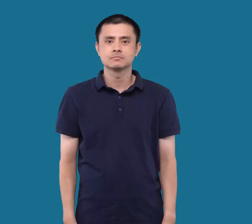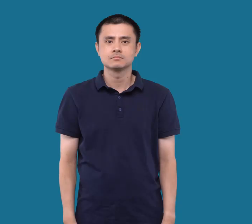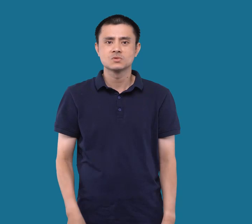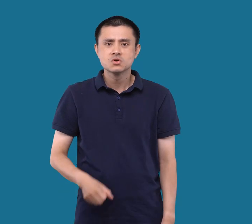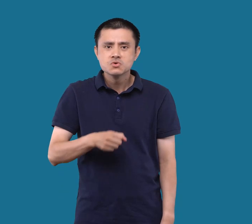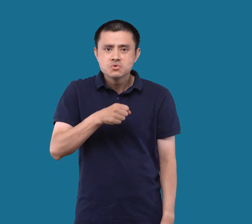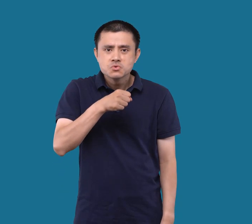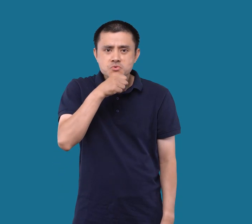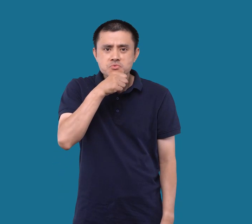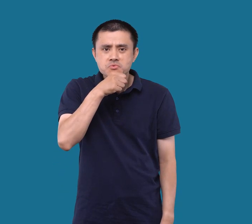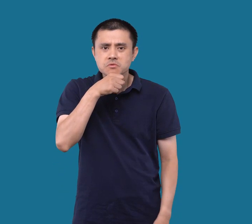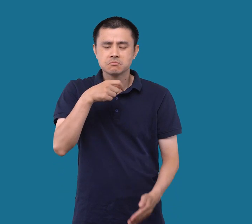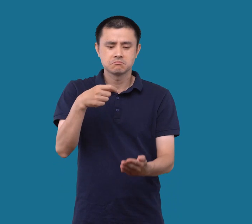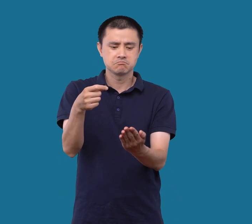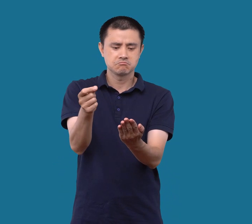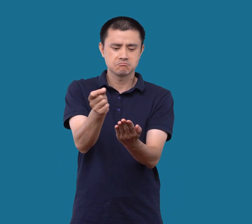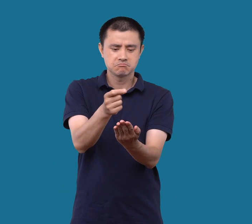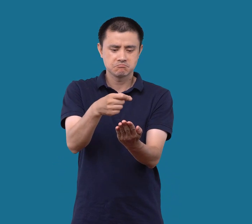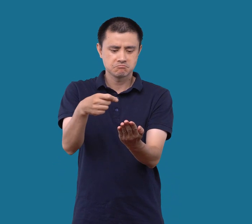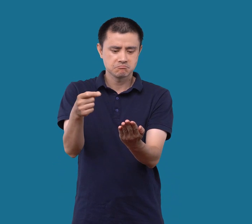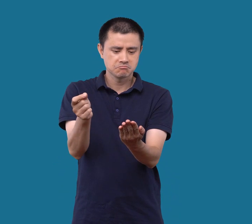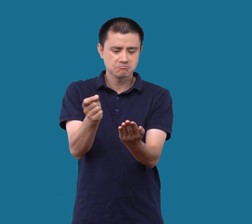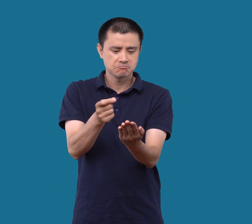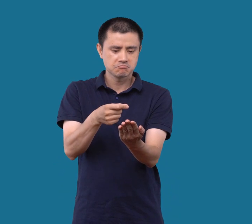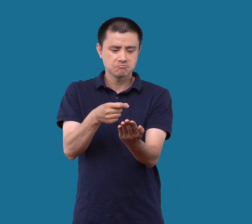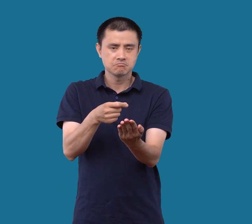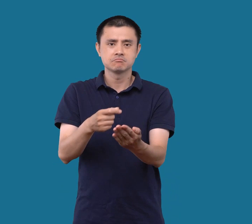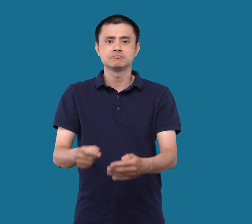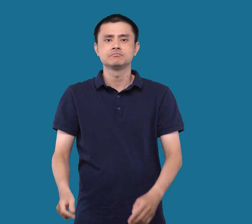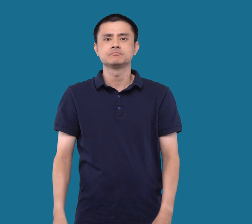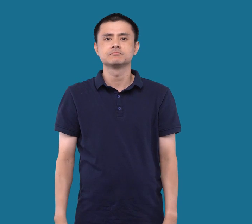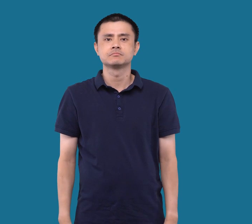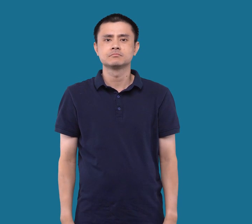cụ đồ